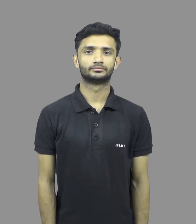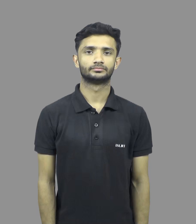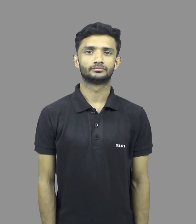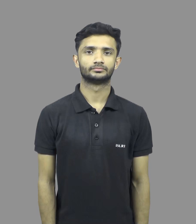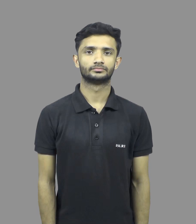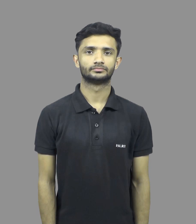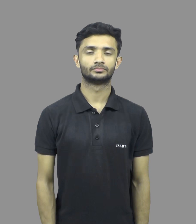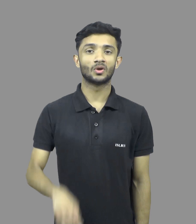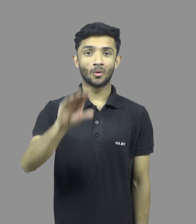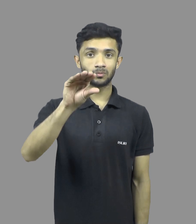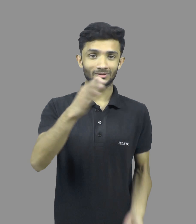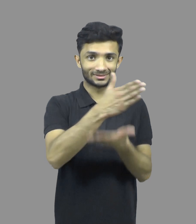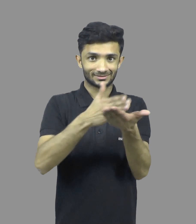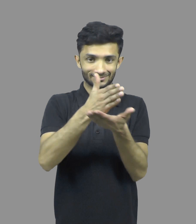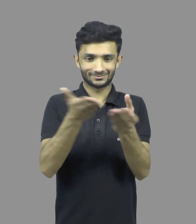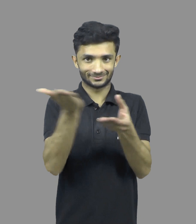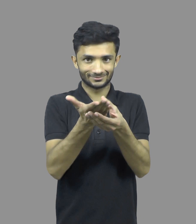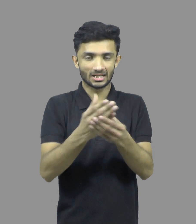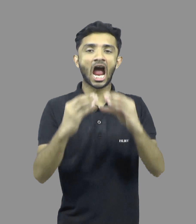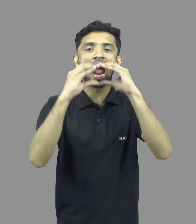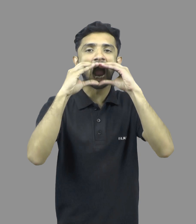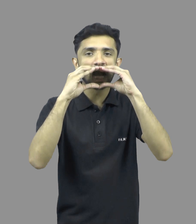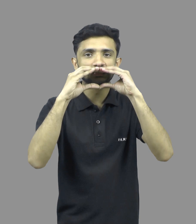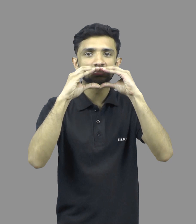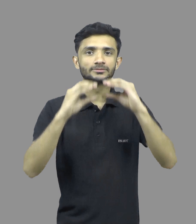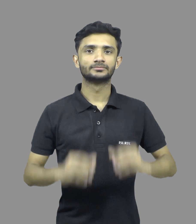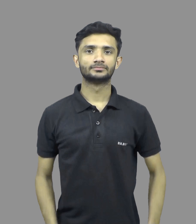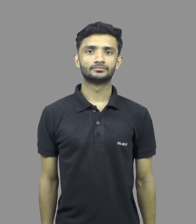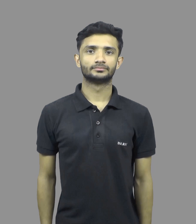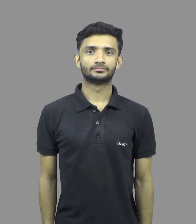Sandwich